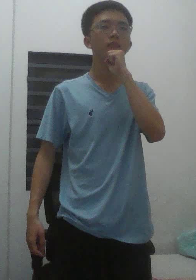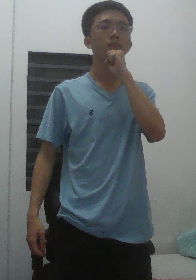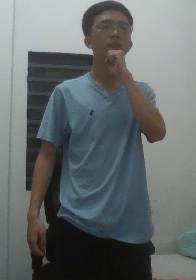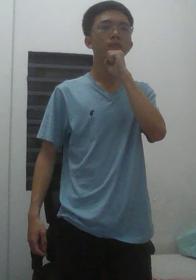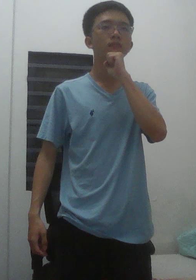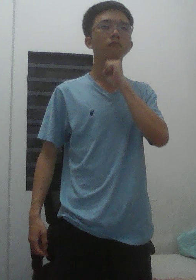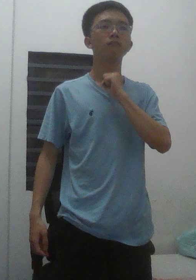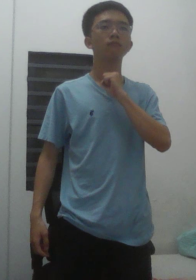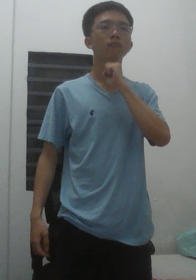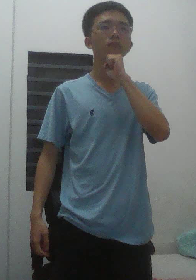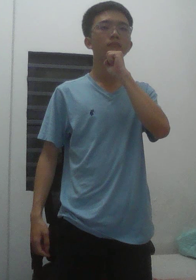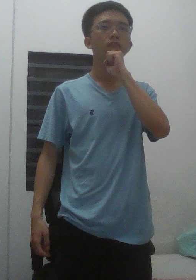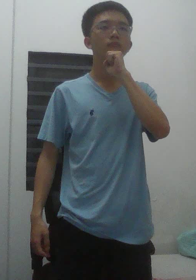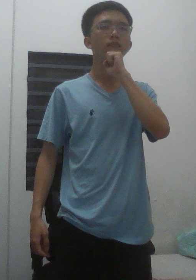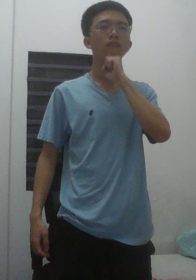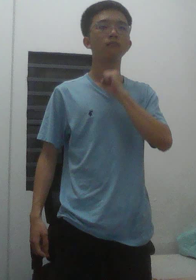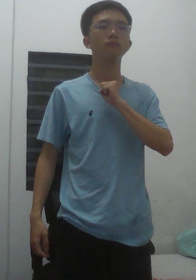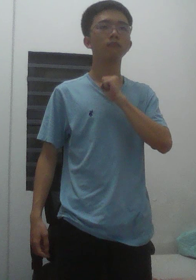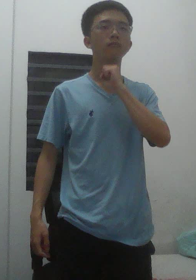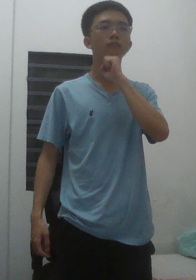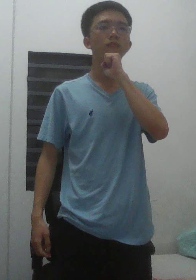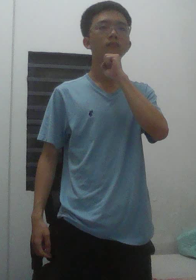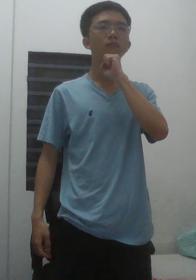dong y